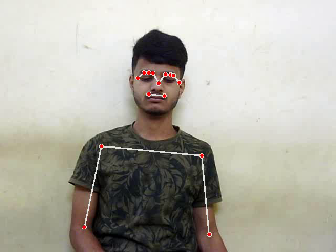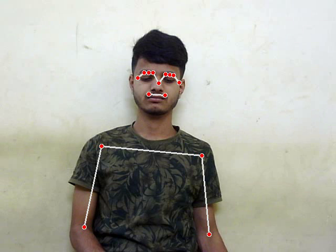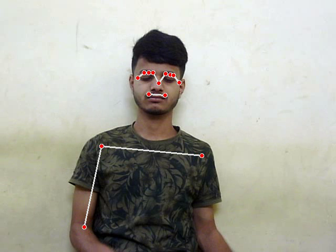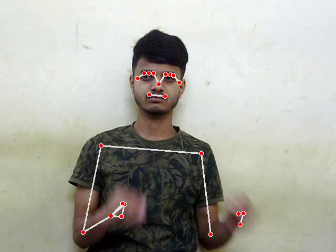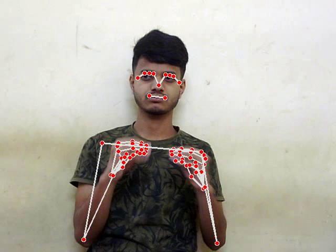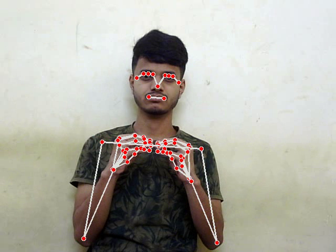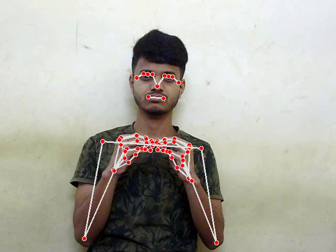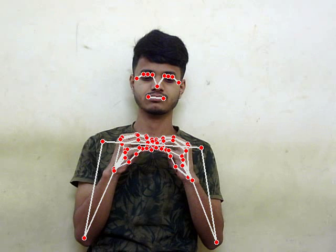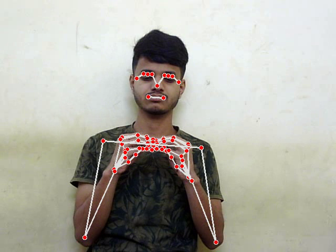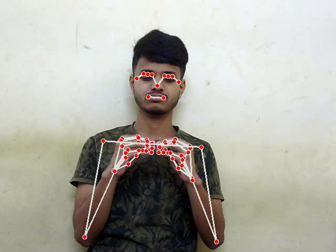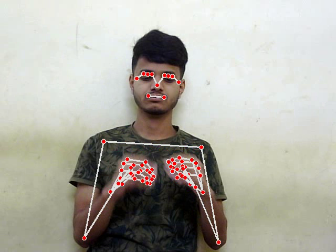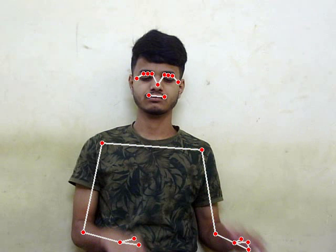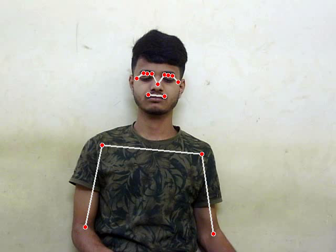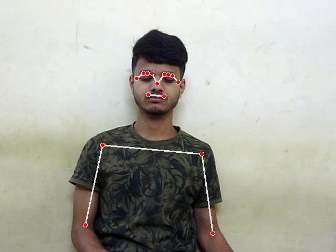more